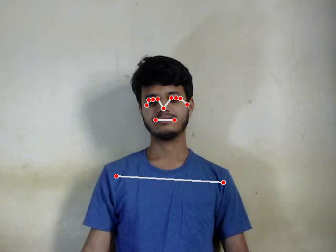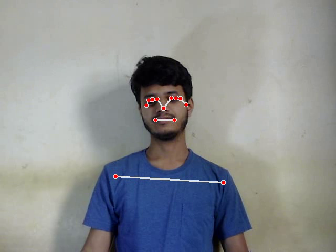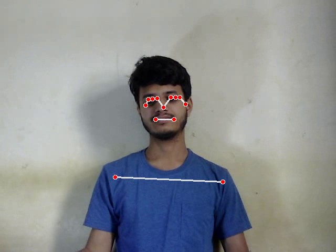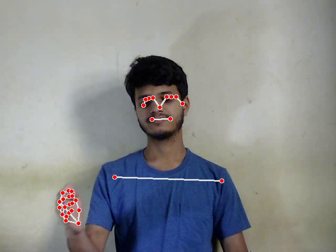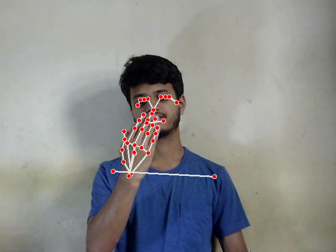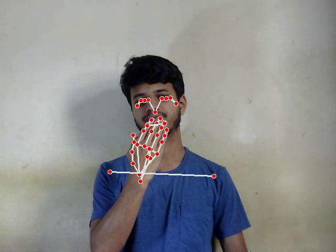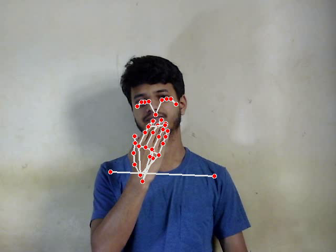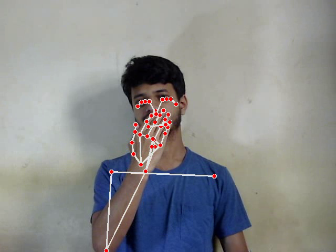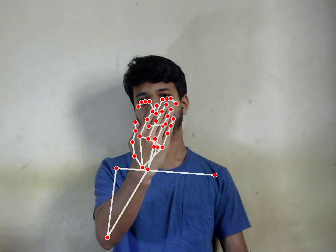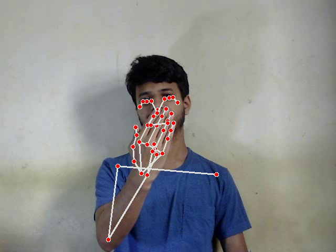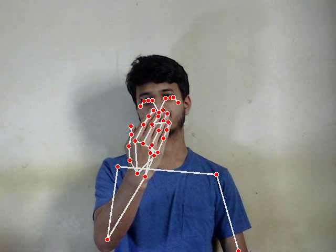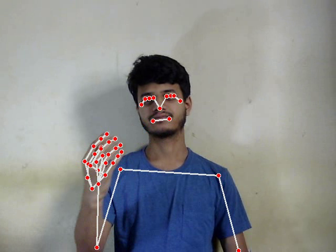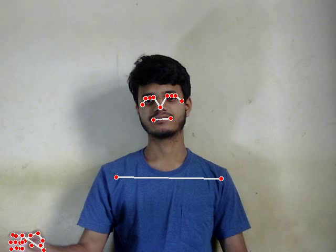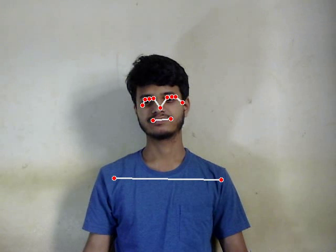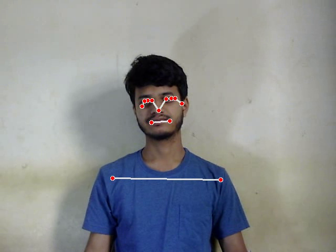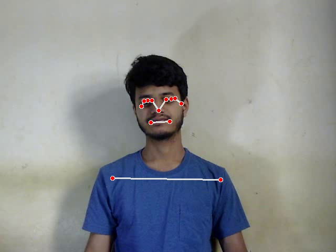thank you